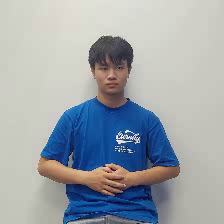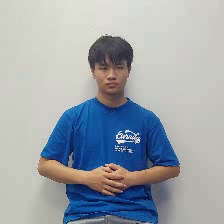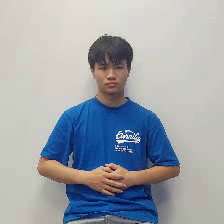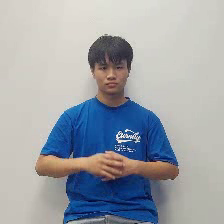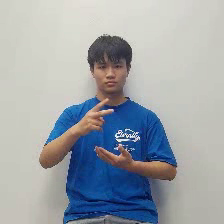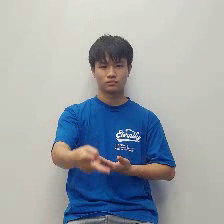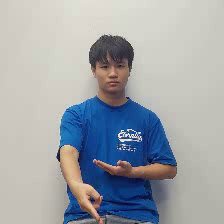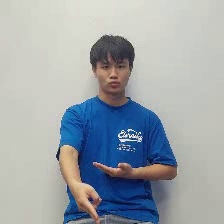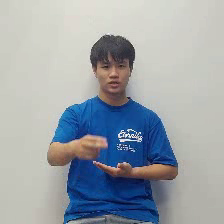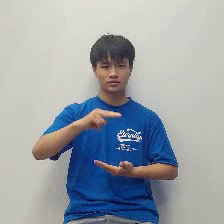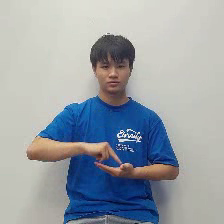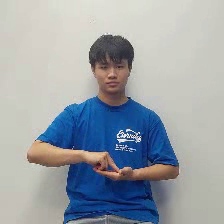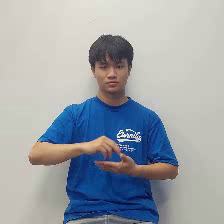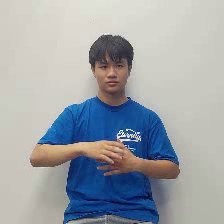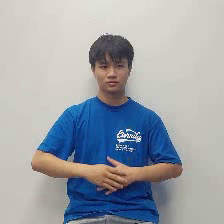Thức ăn